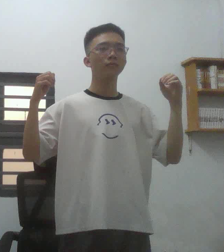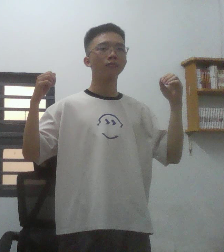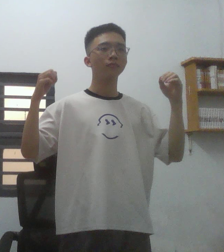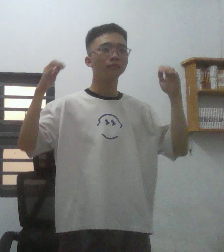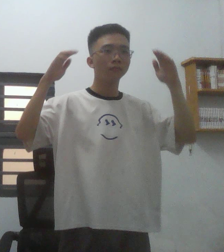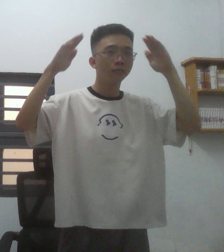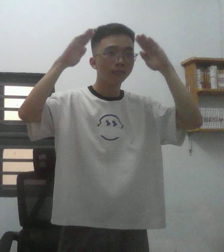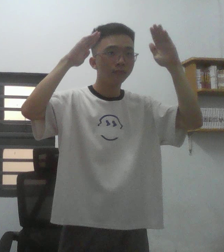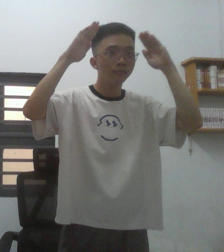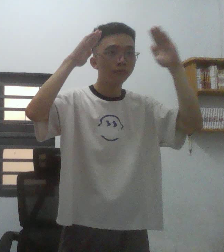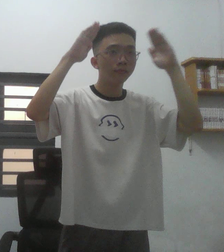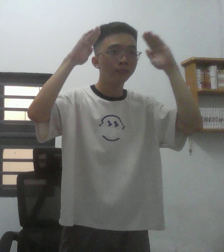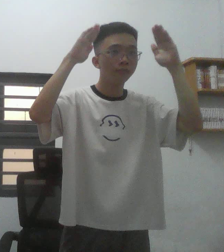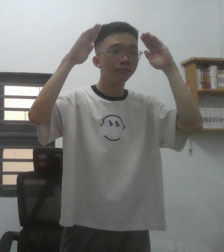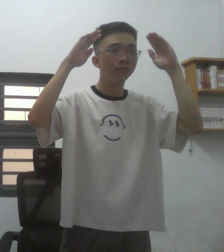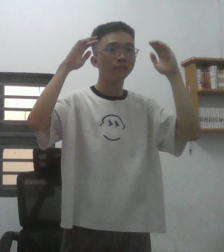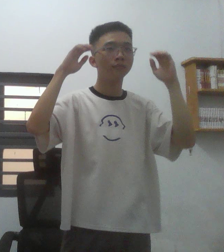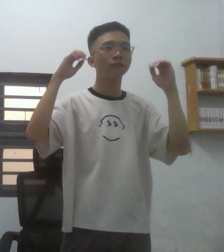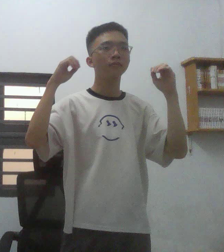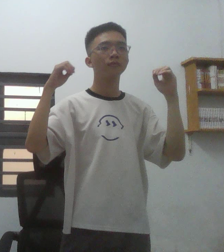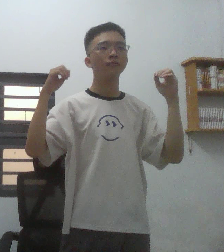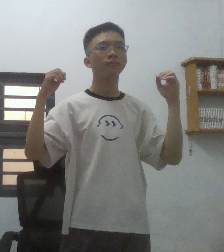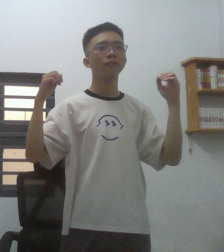xin chao